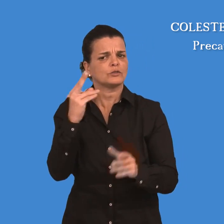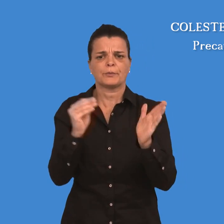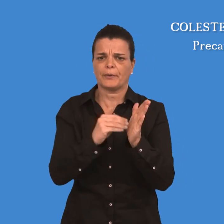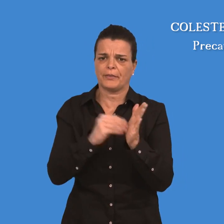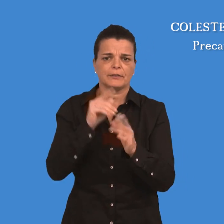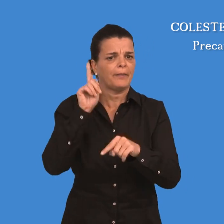vez